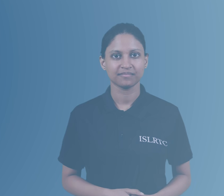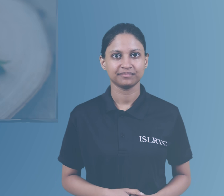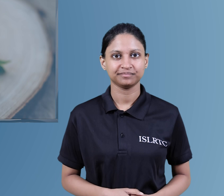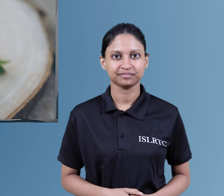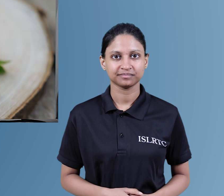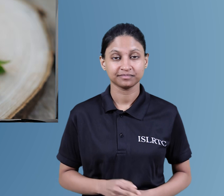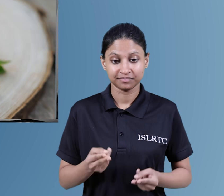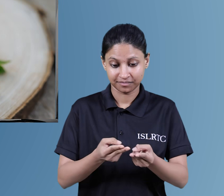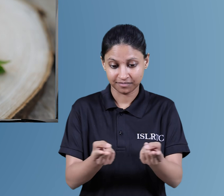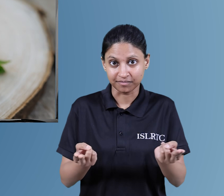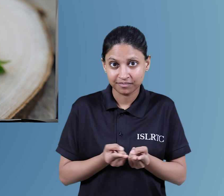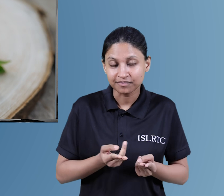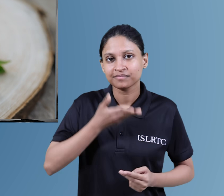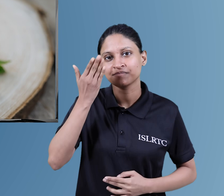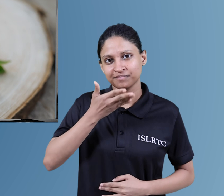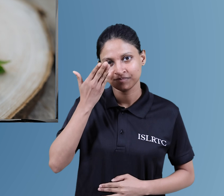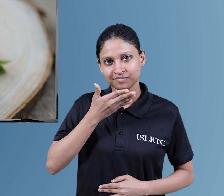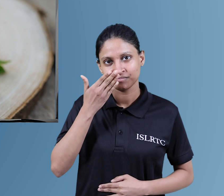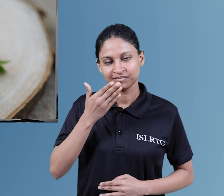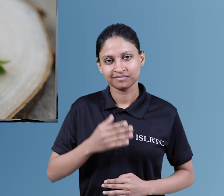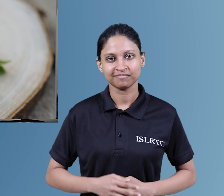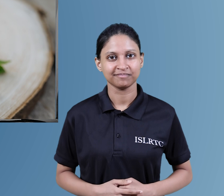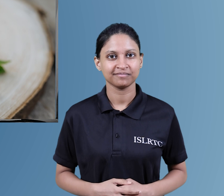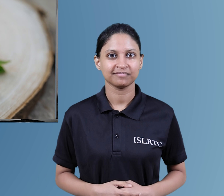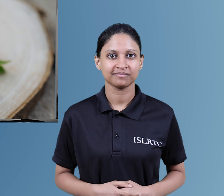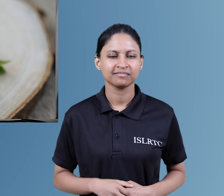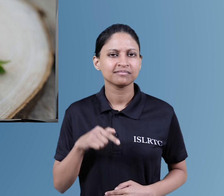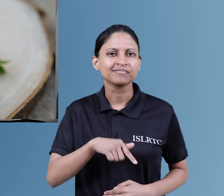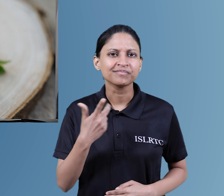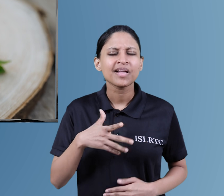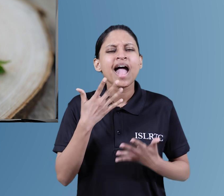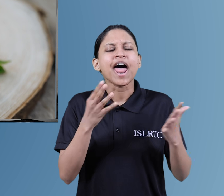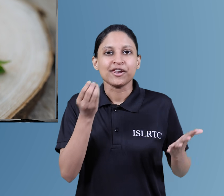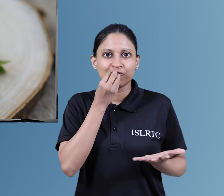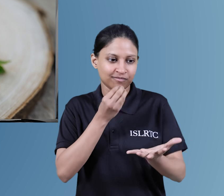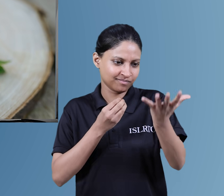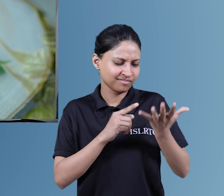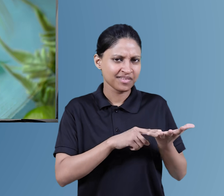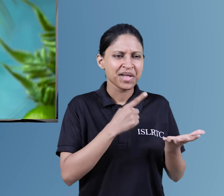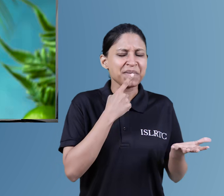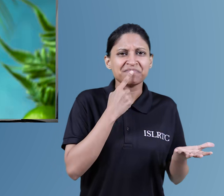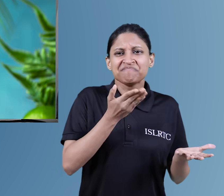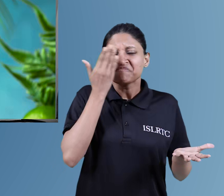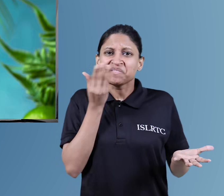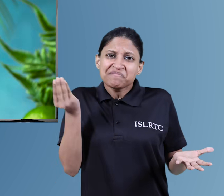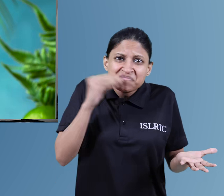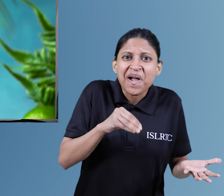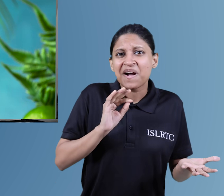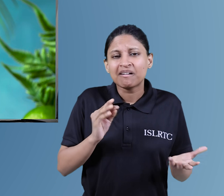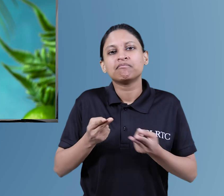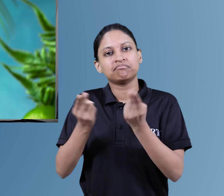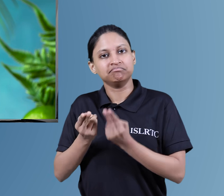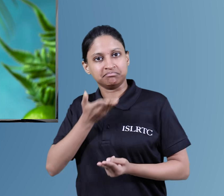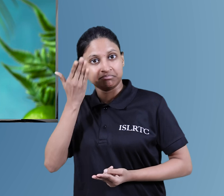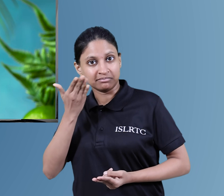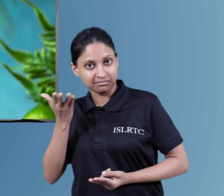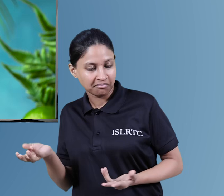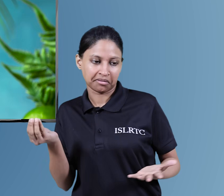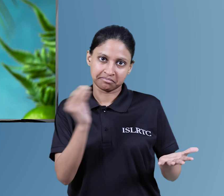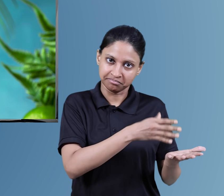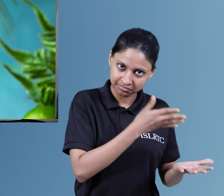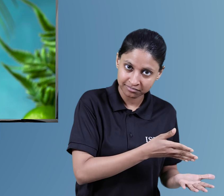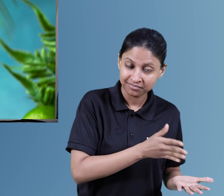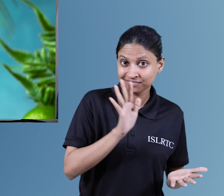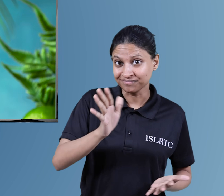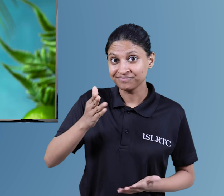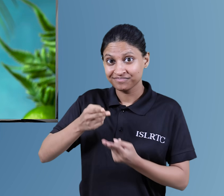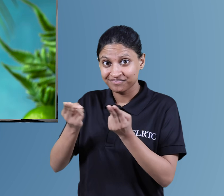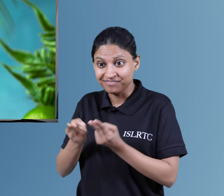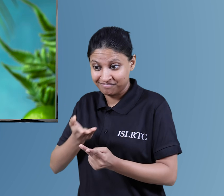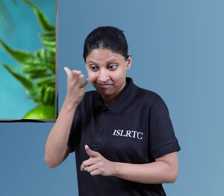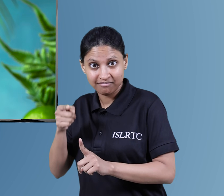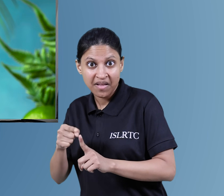Mint A fragrant herb used to add flavor to dishes, often used fresh or dried.